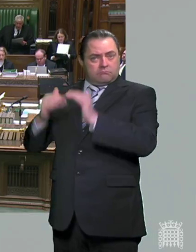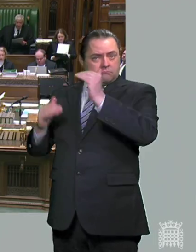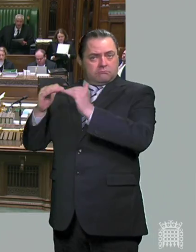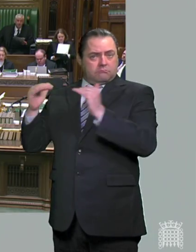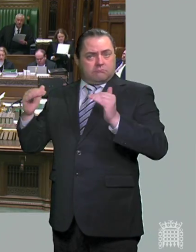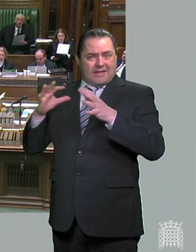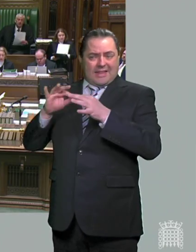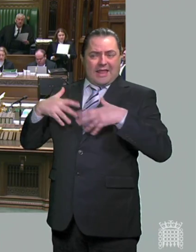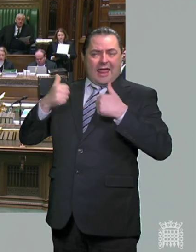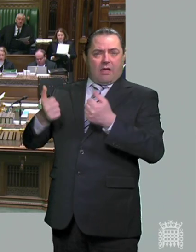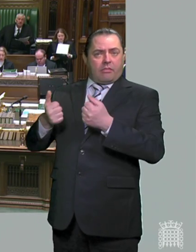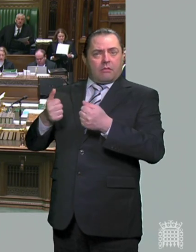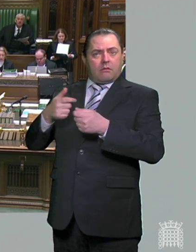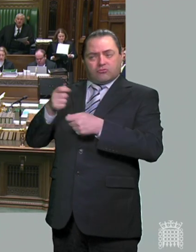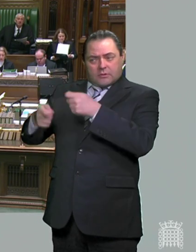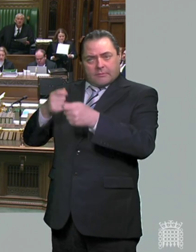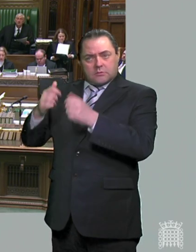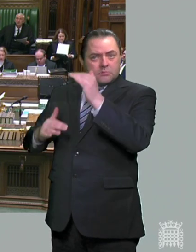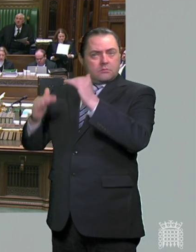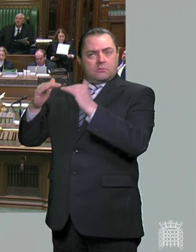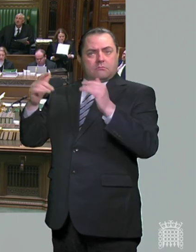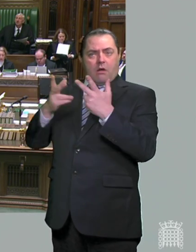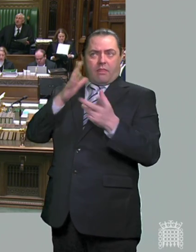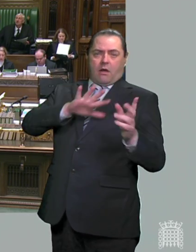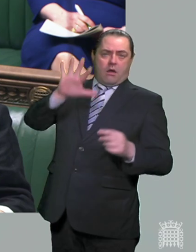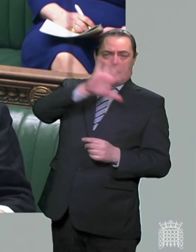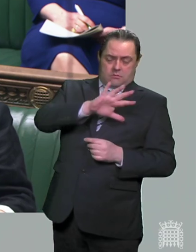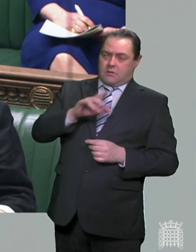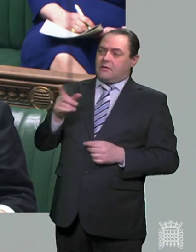My honourable Friend is absolutely right that there are disparities.